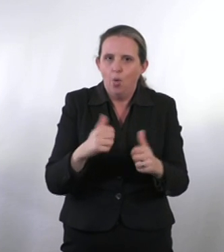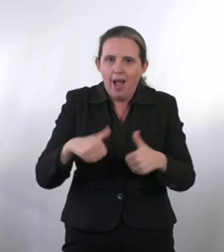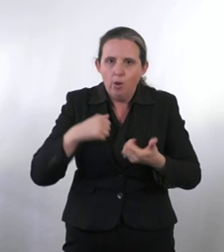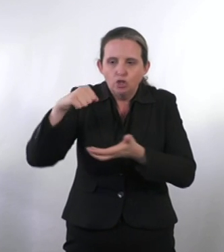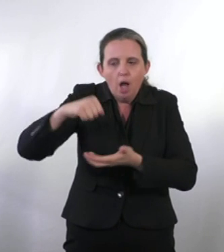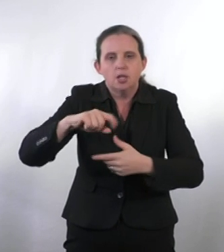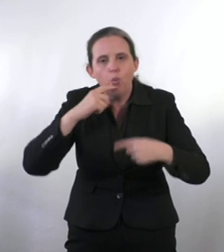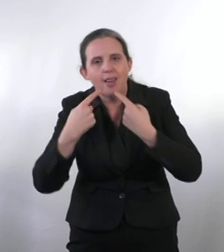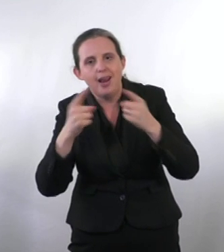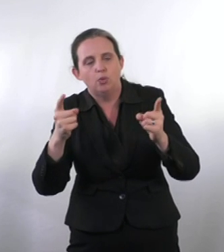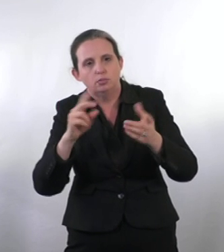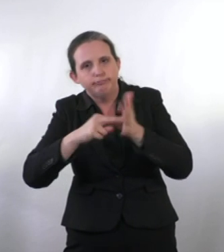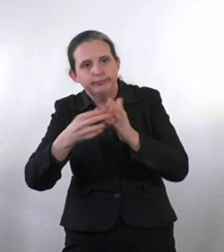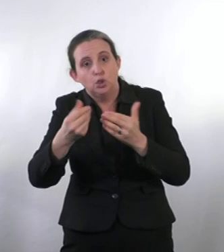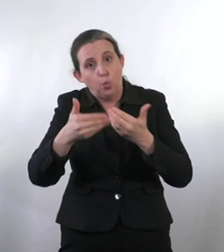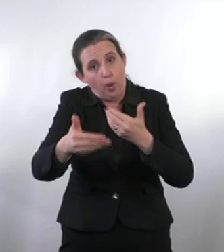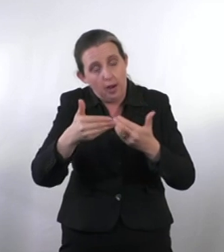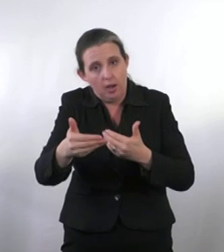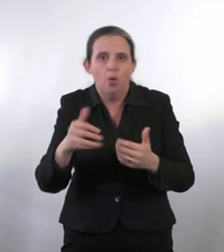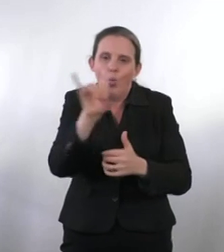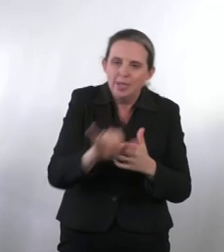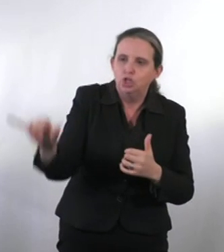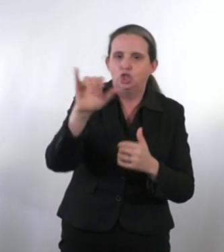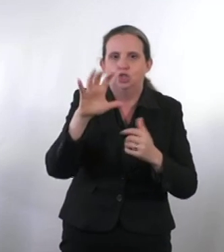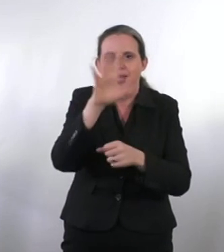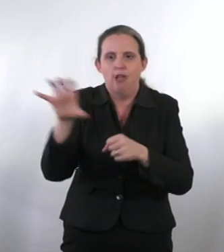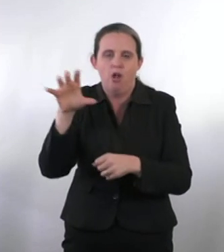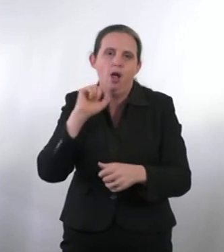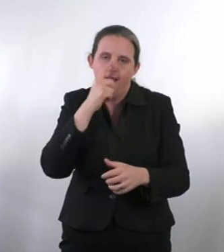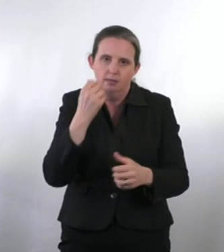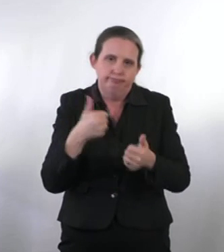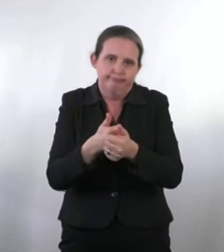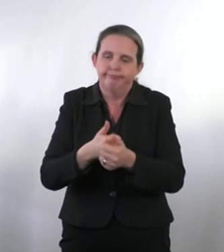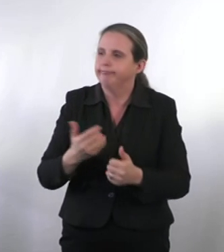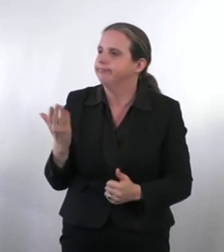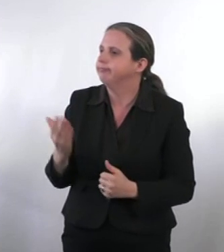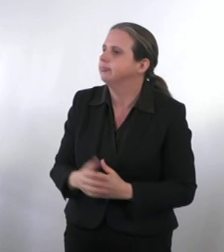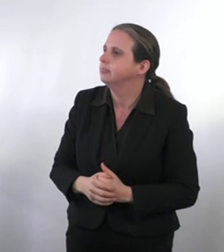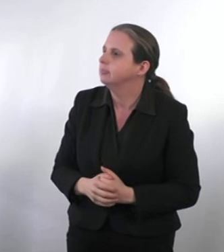Gentleman proposes could benefit from those investments.